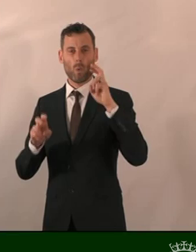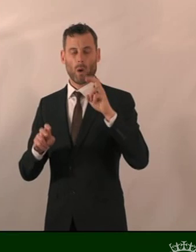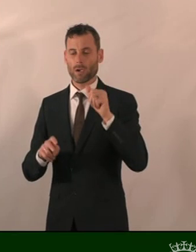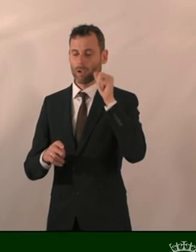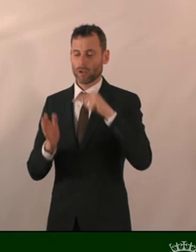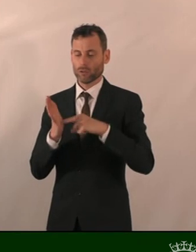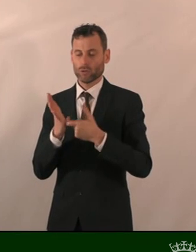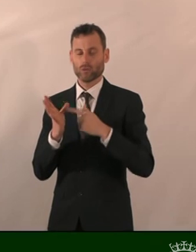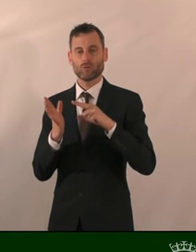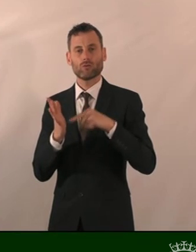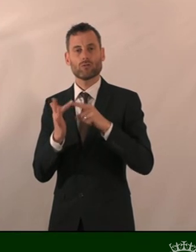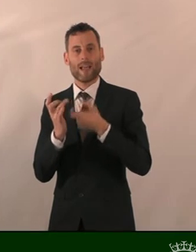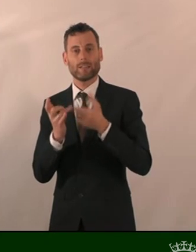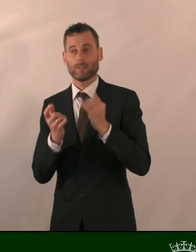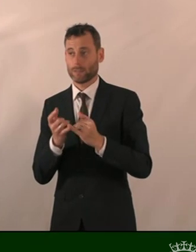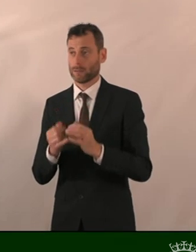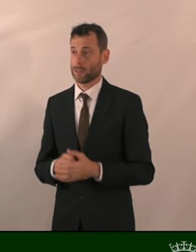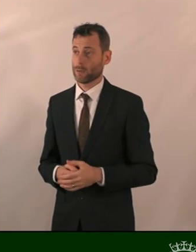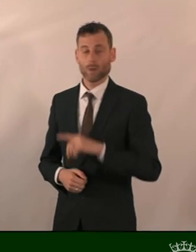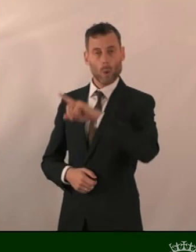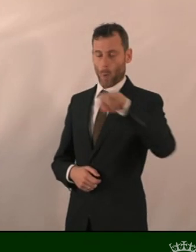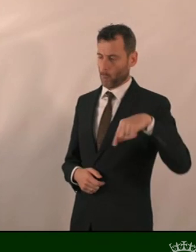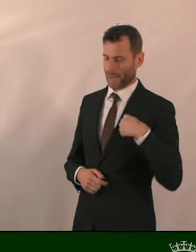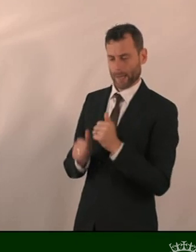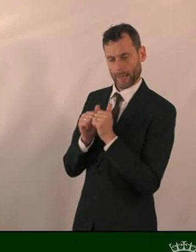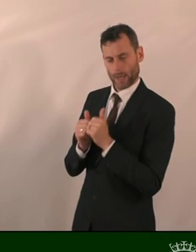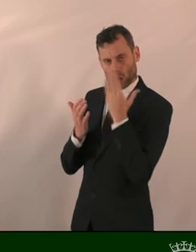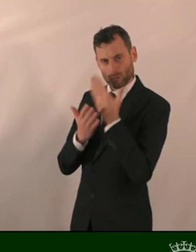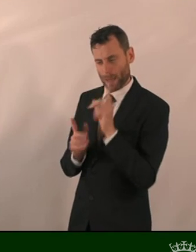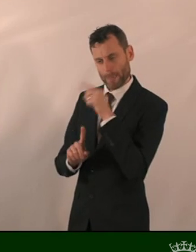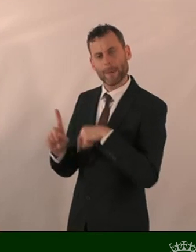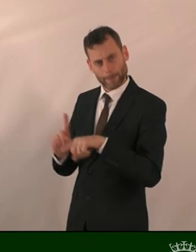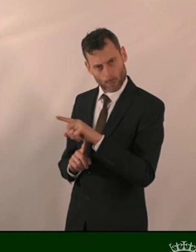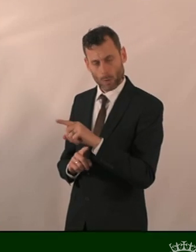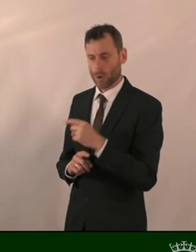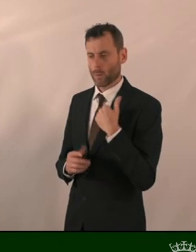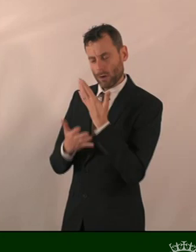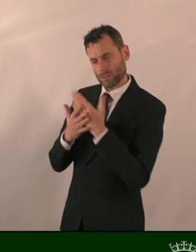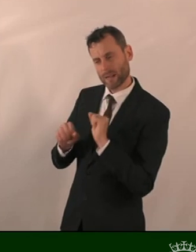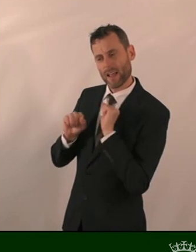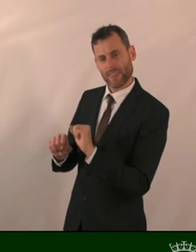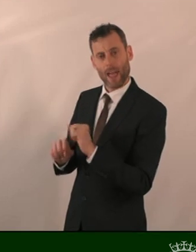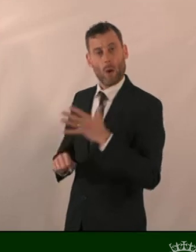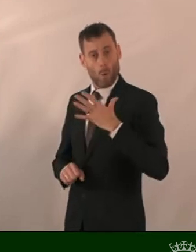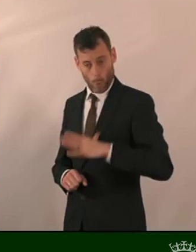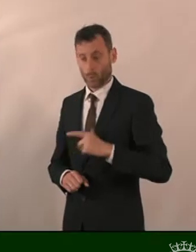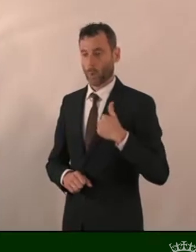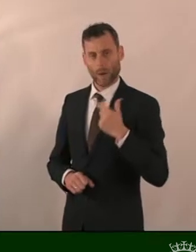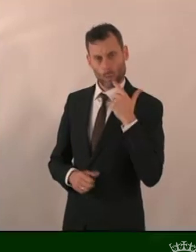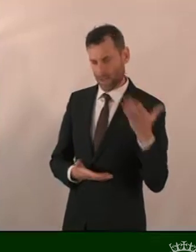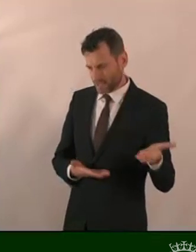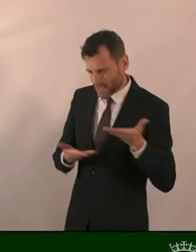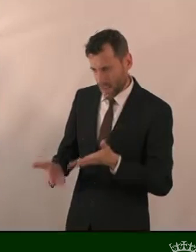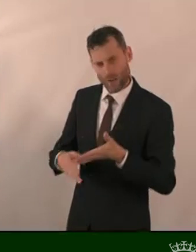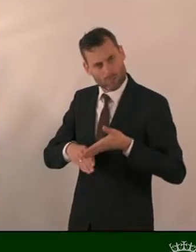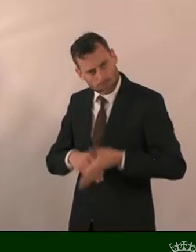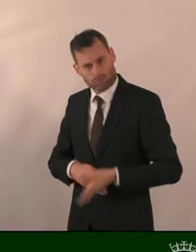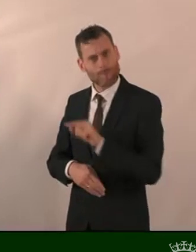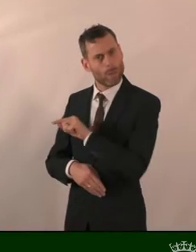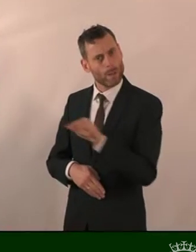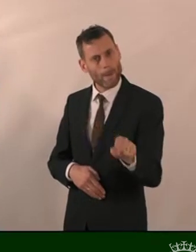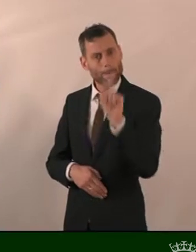In fact, this Government and Conservative Members respect these hard-working people and their communities and respect their choices and we will deliver for them.